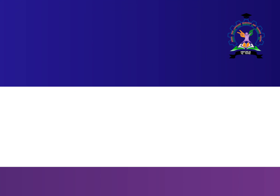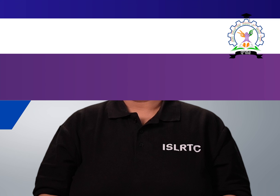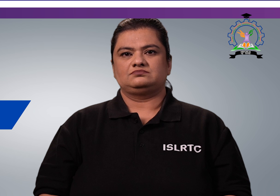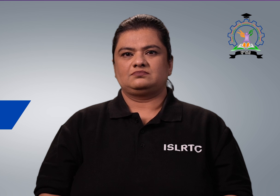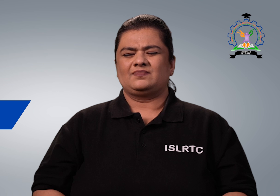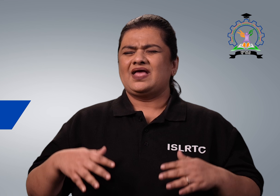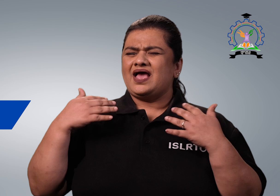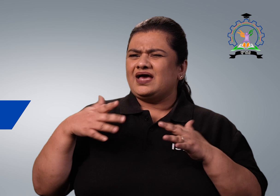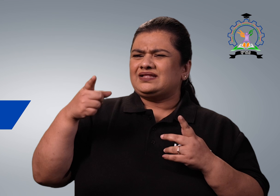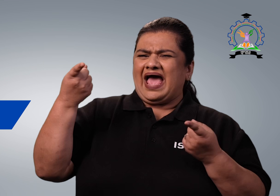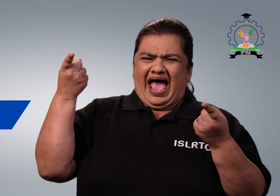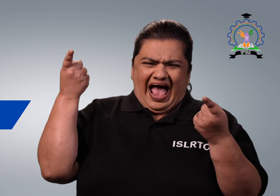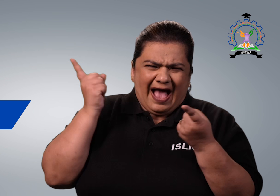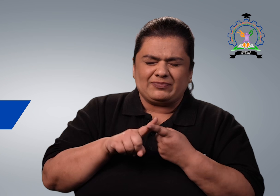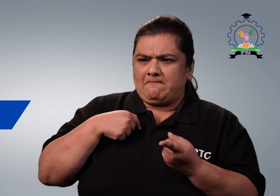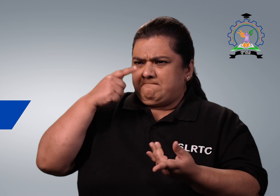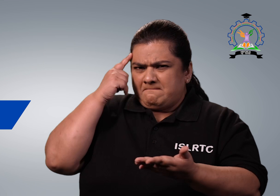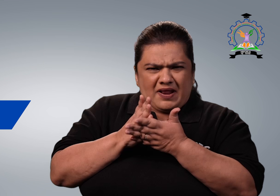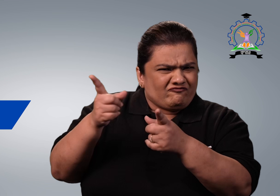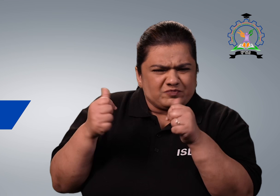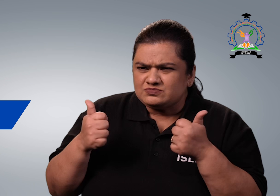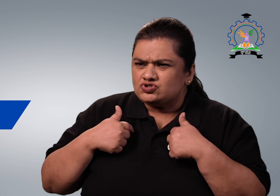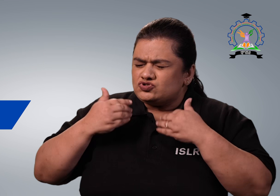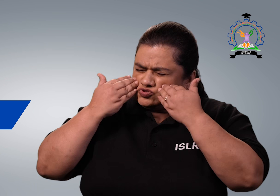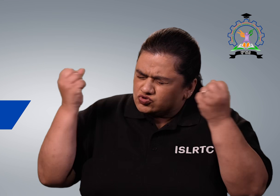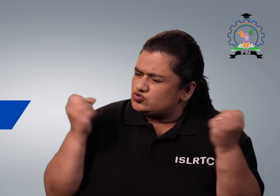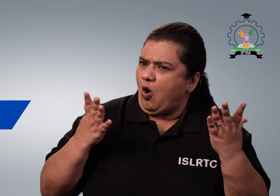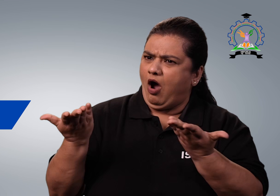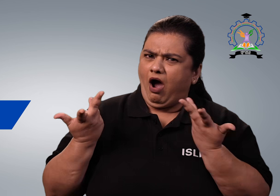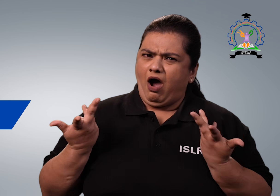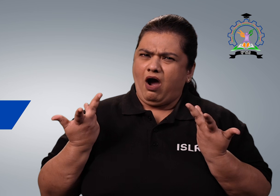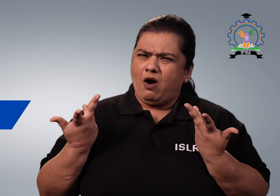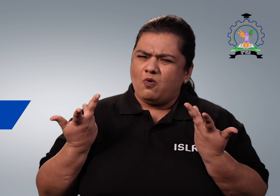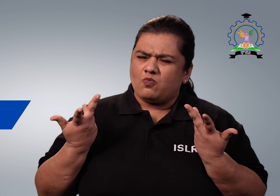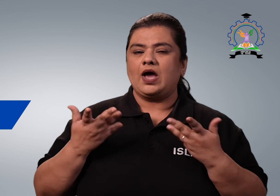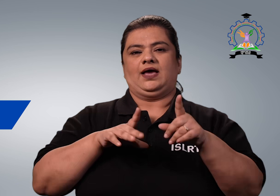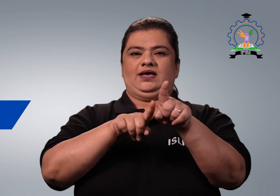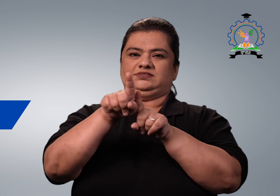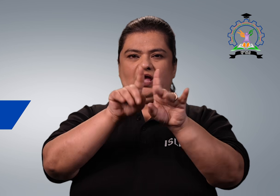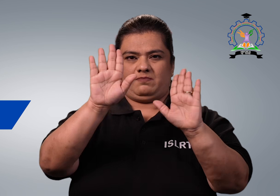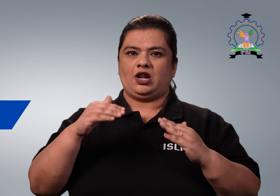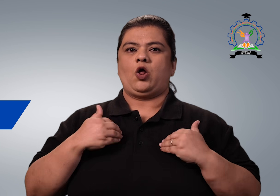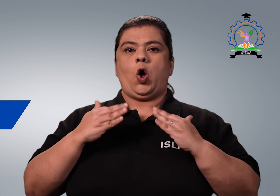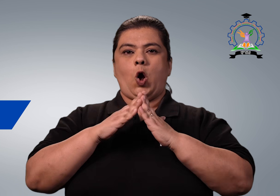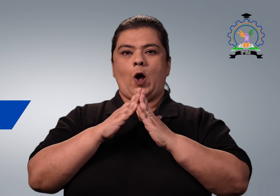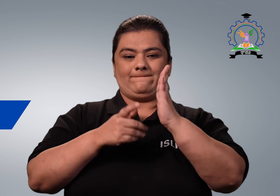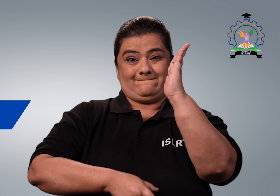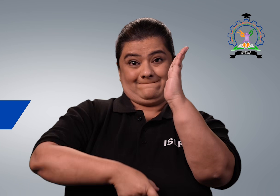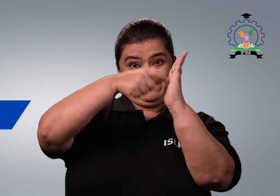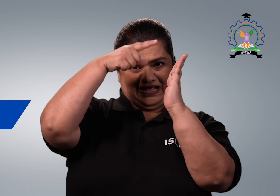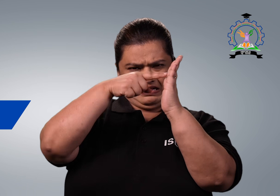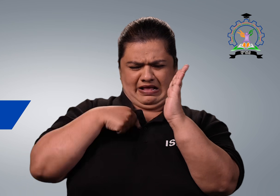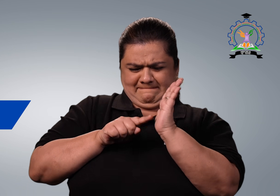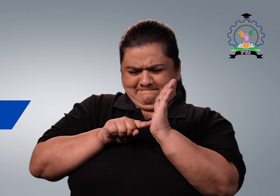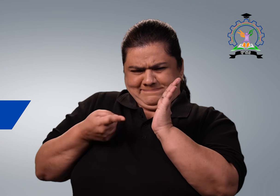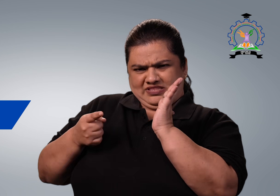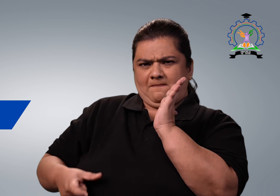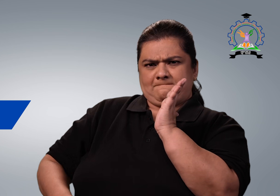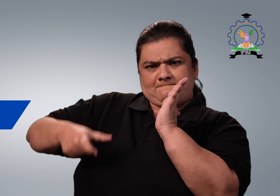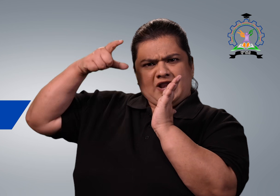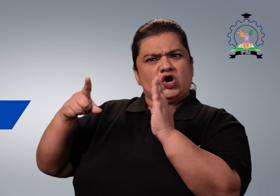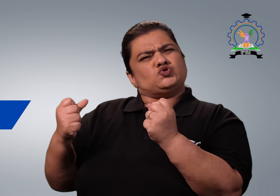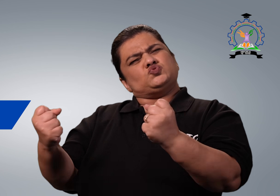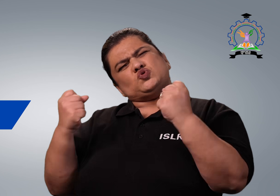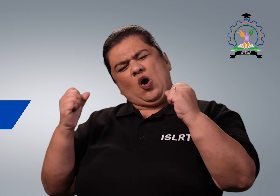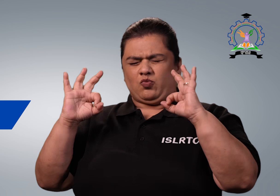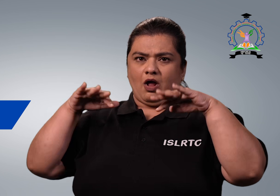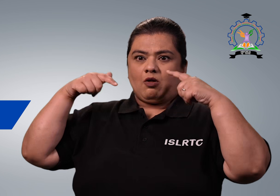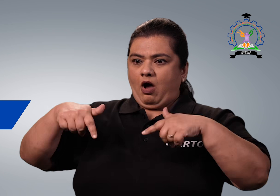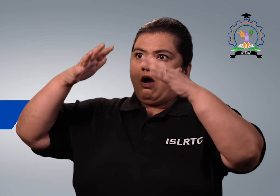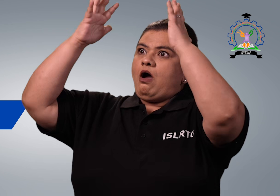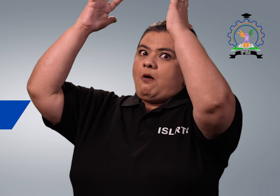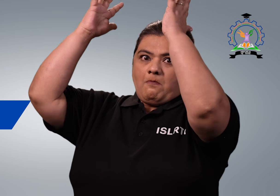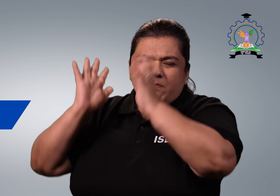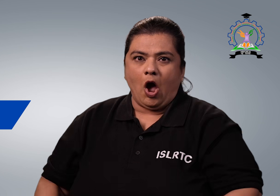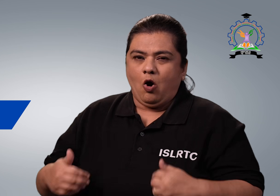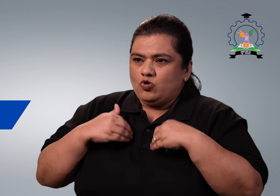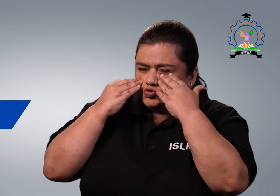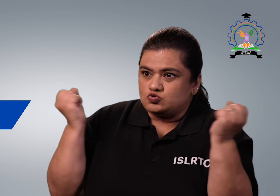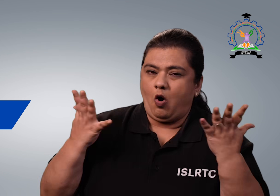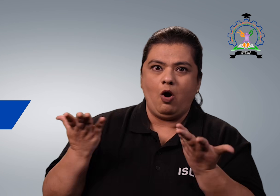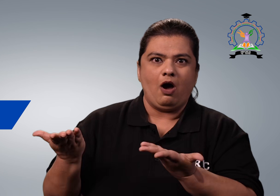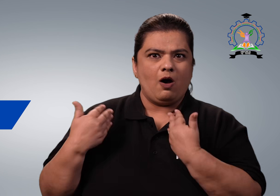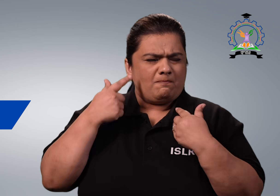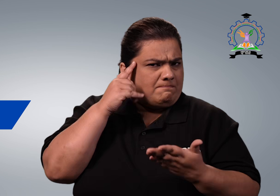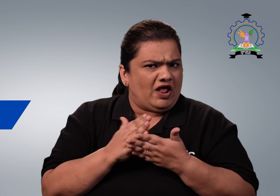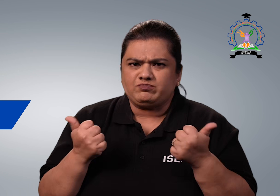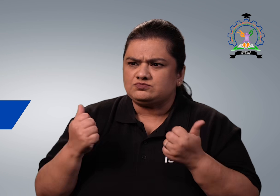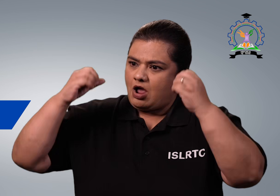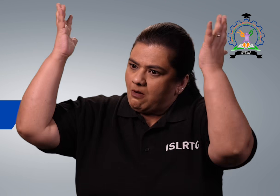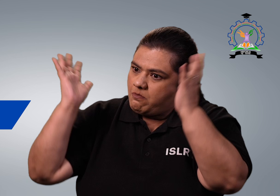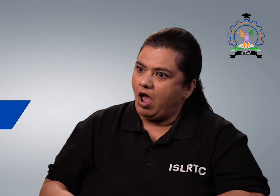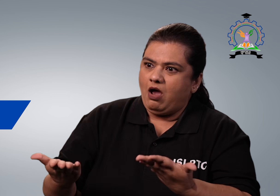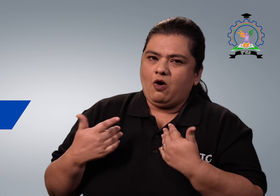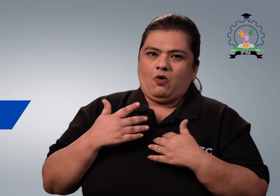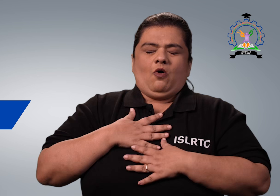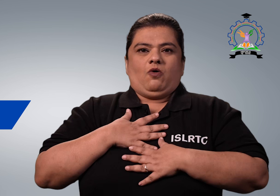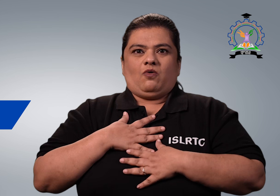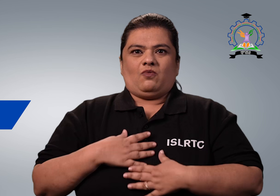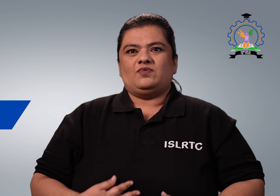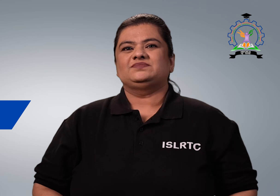It means being something that is extremely shocking and unbelievable. For example, I was flabbergasted when the strong building next to mine suddenly fell.